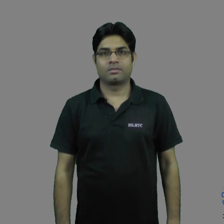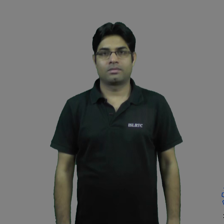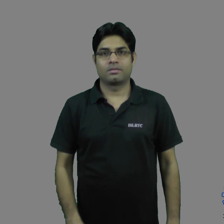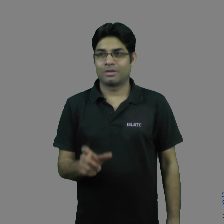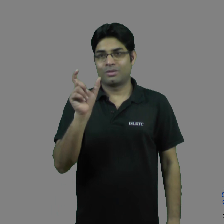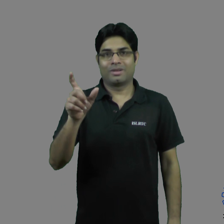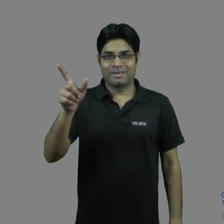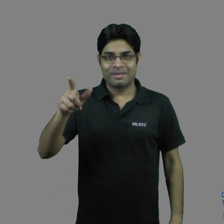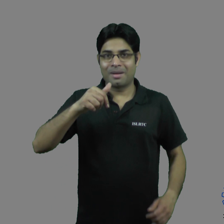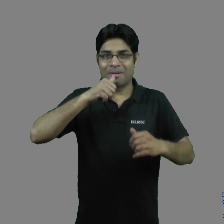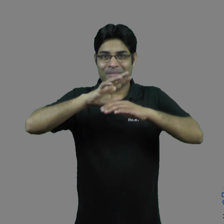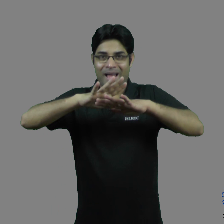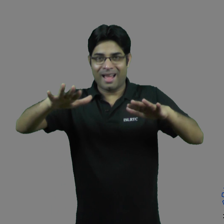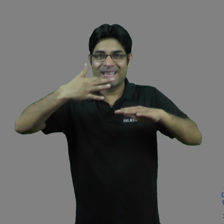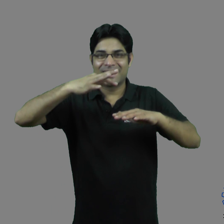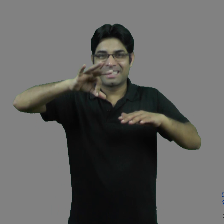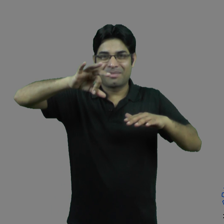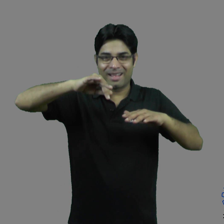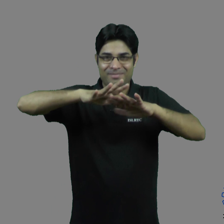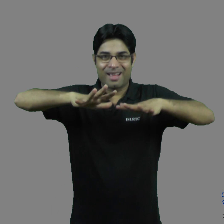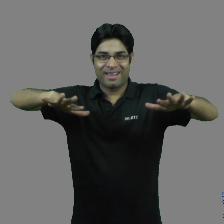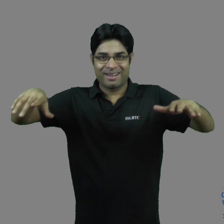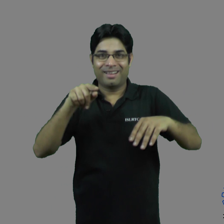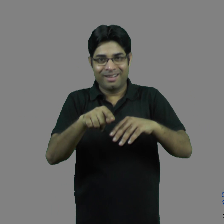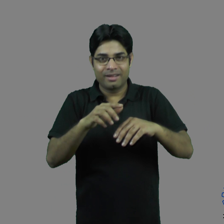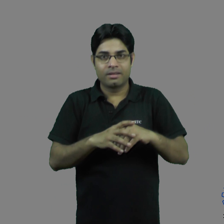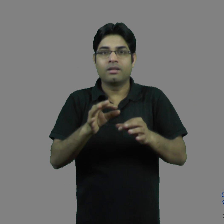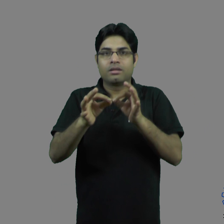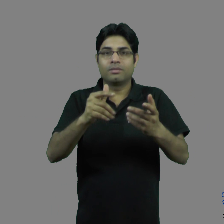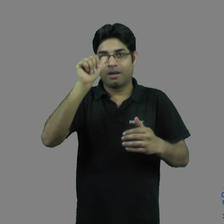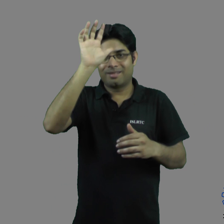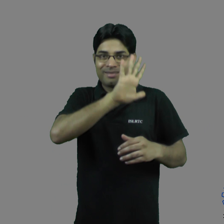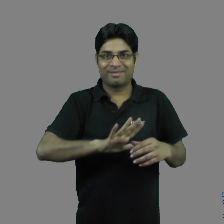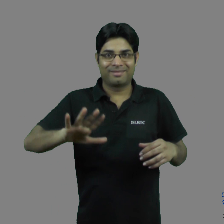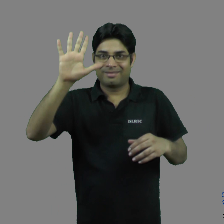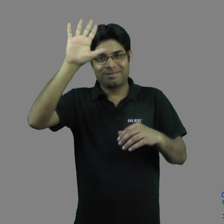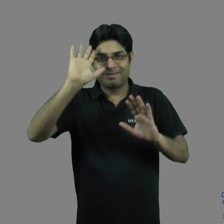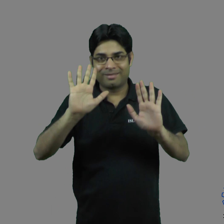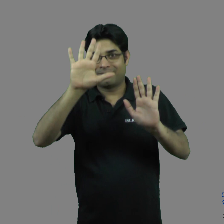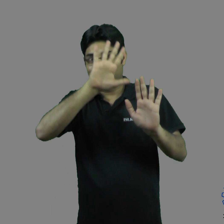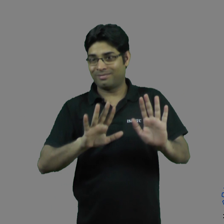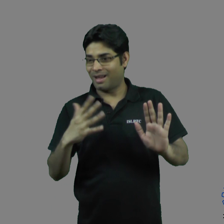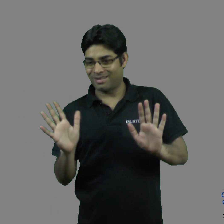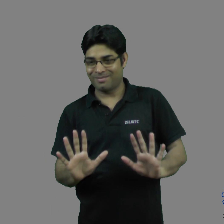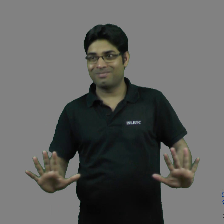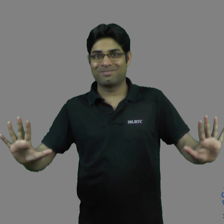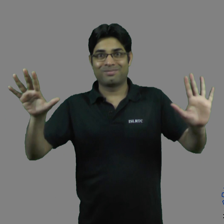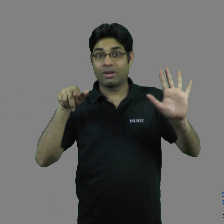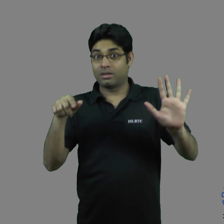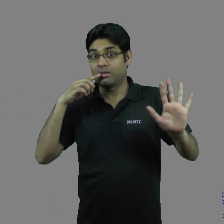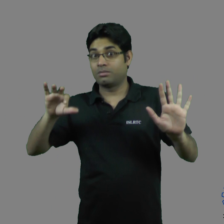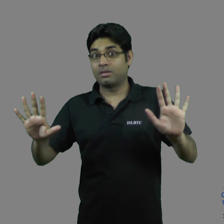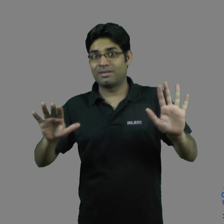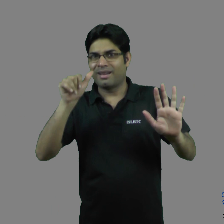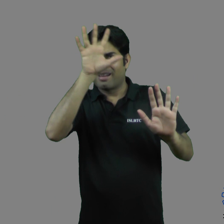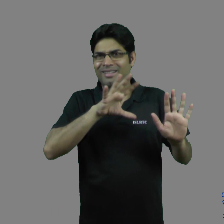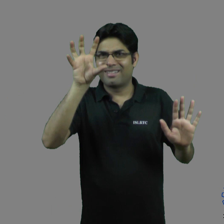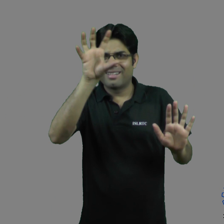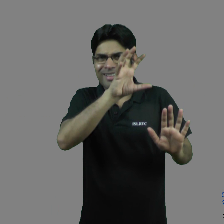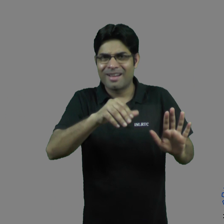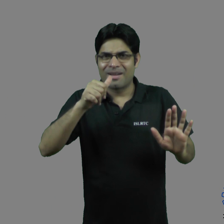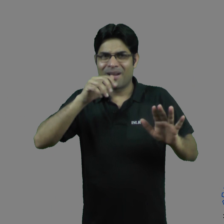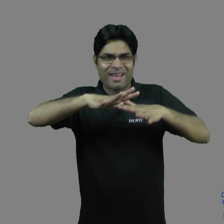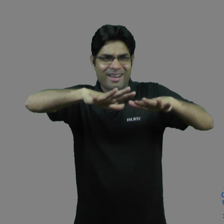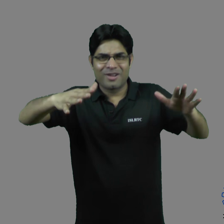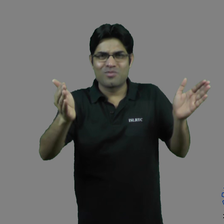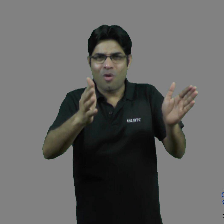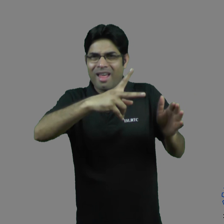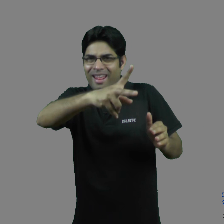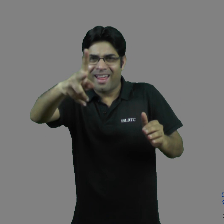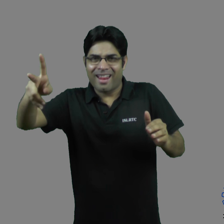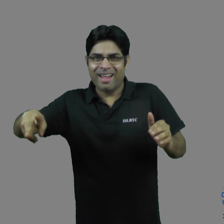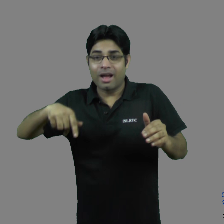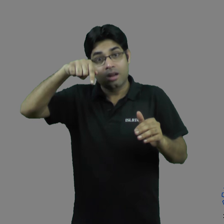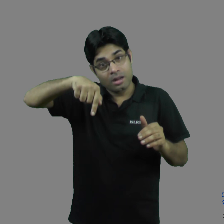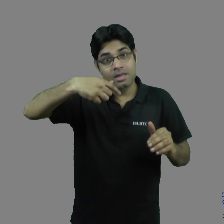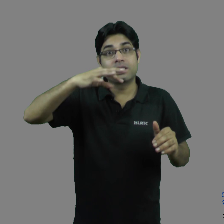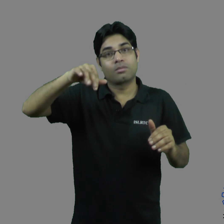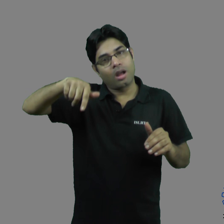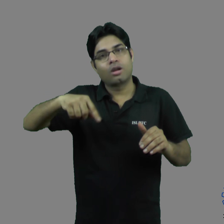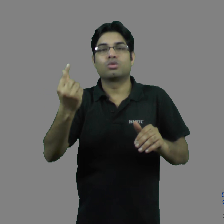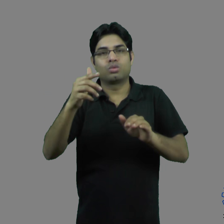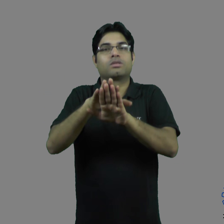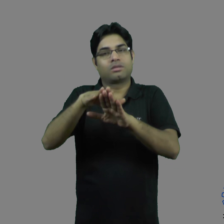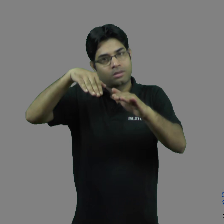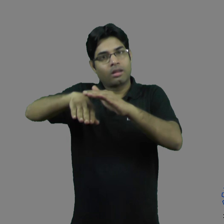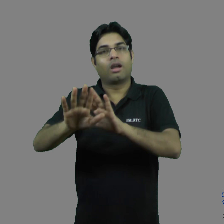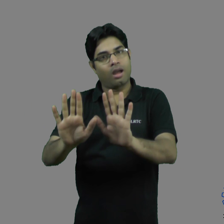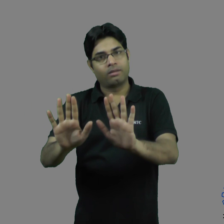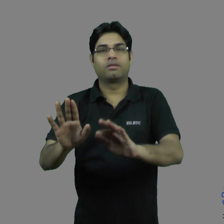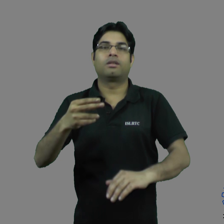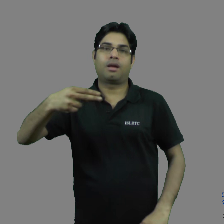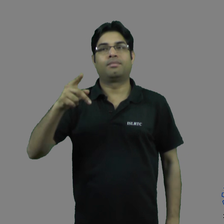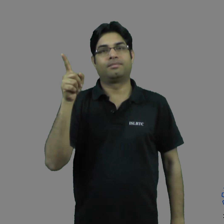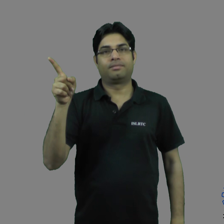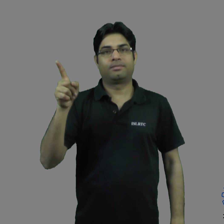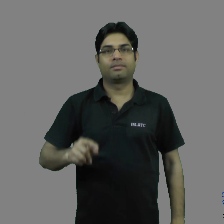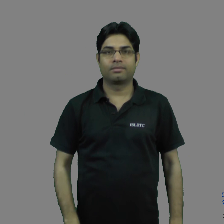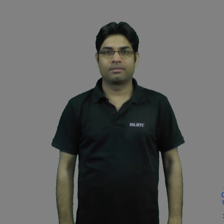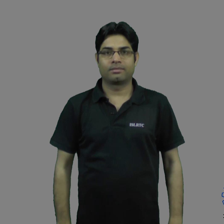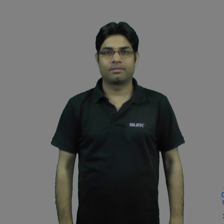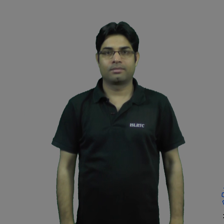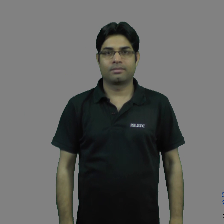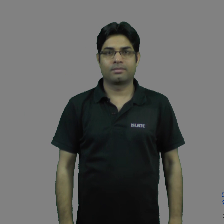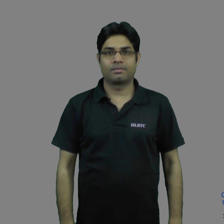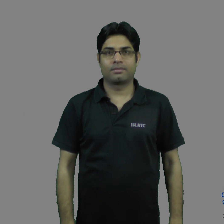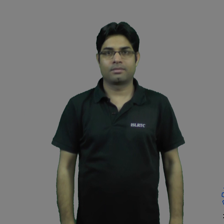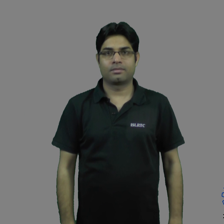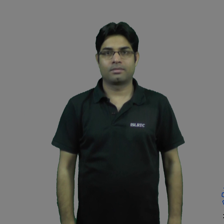Salted Brackish Water Fisheries